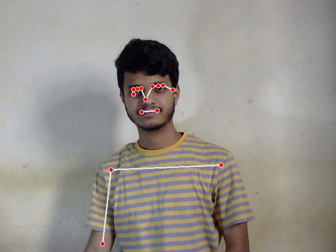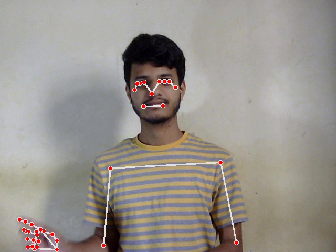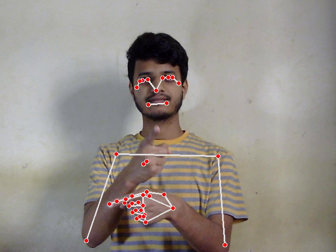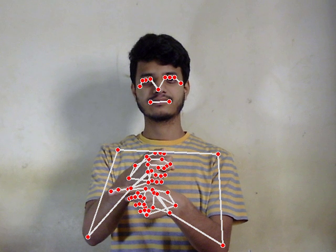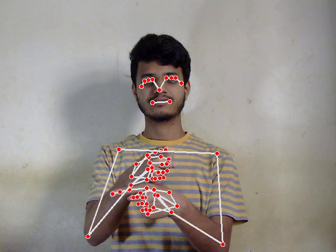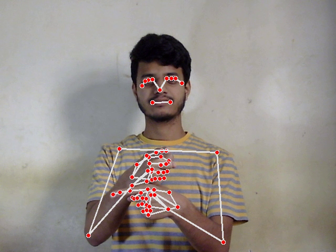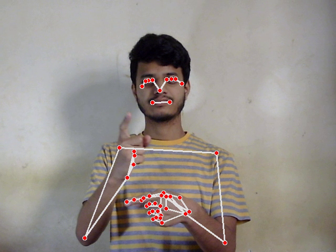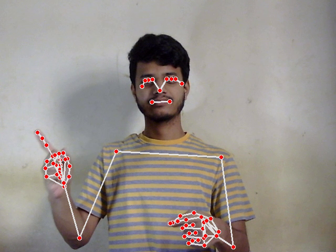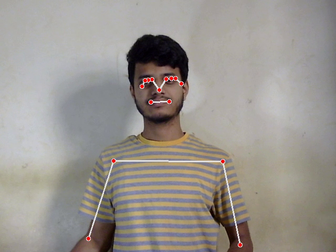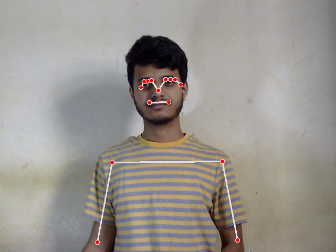right